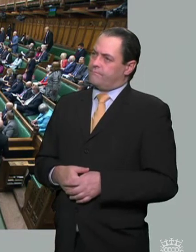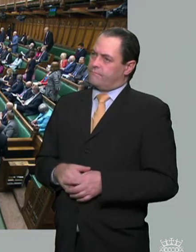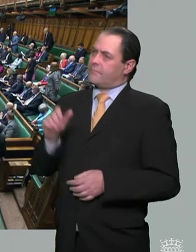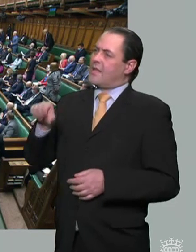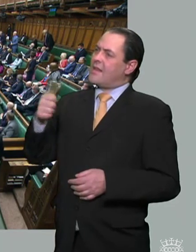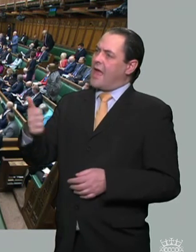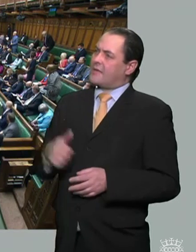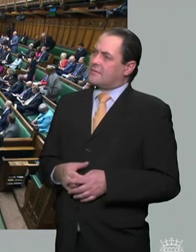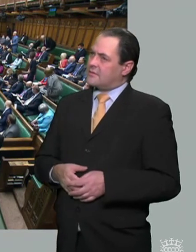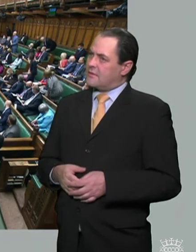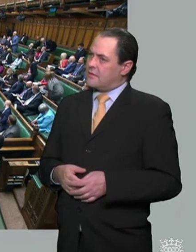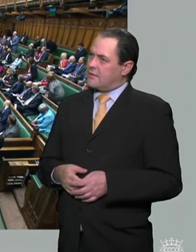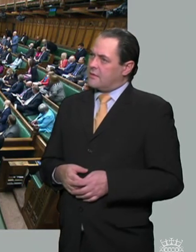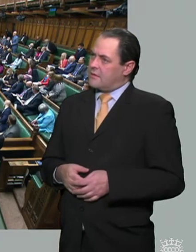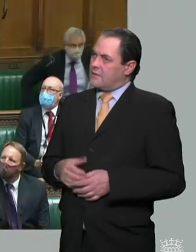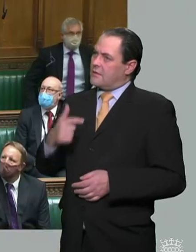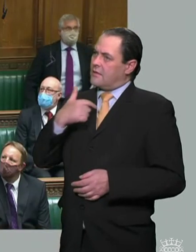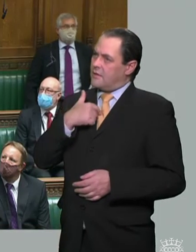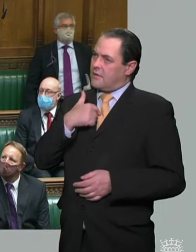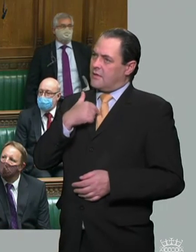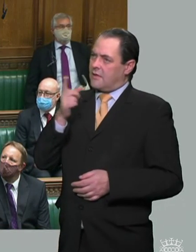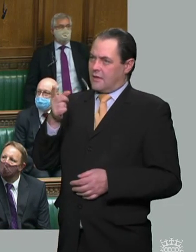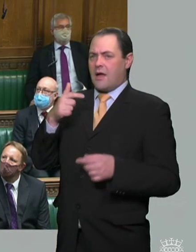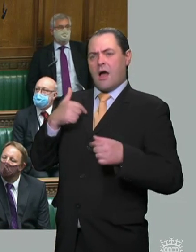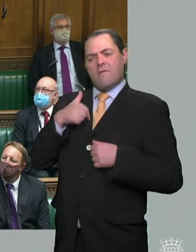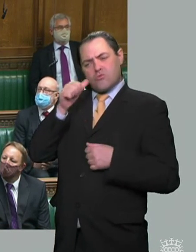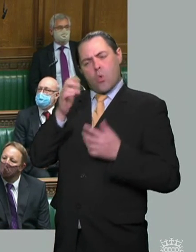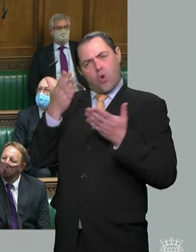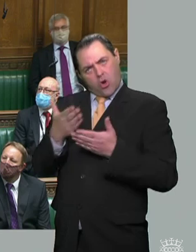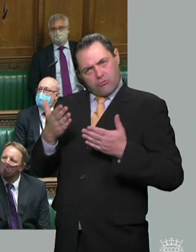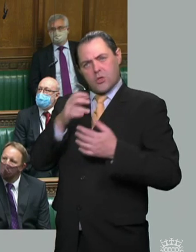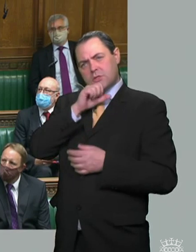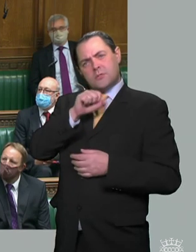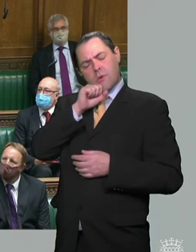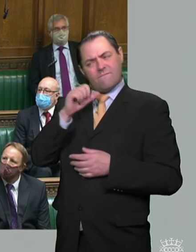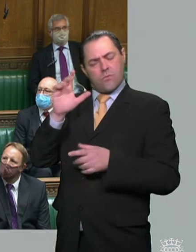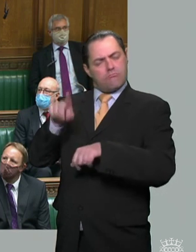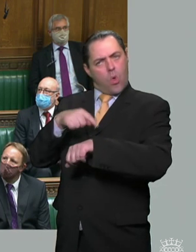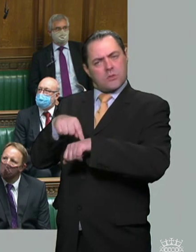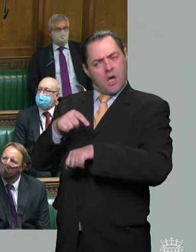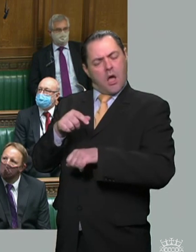I have known the right honourable Gentleman for some time and always got on quite well with him.